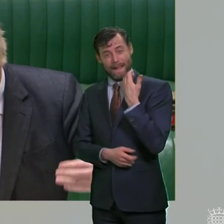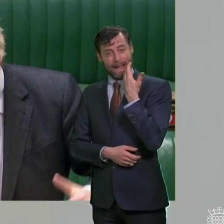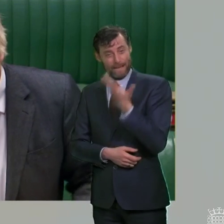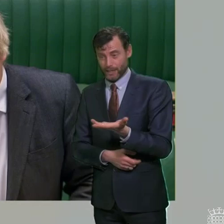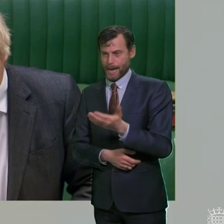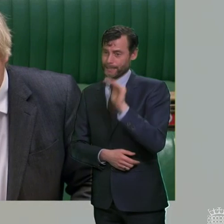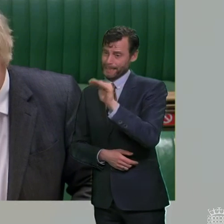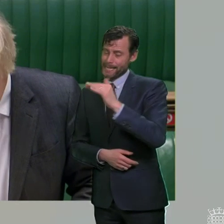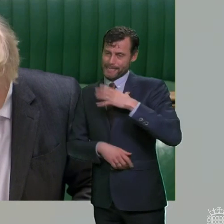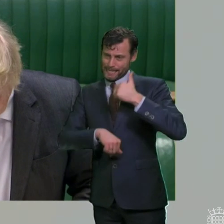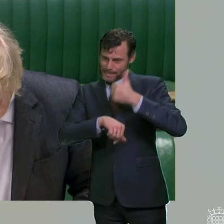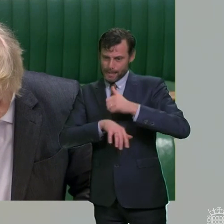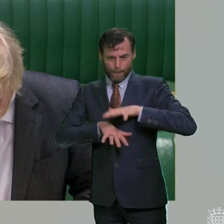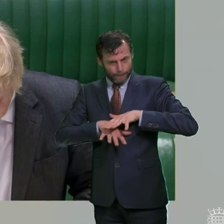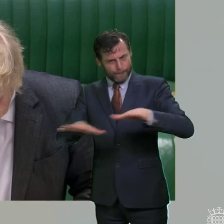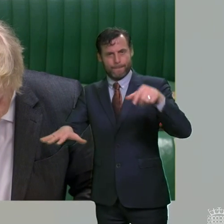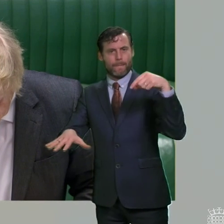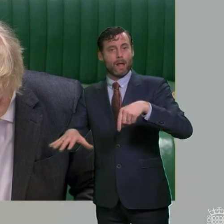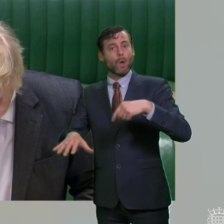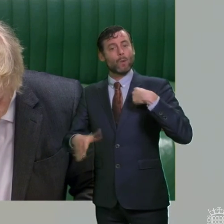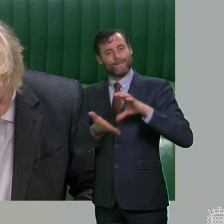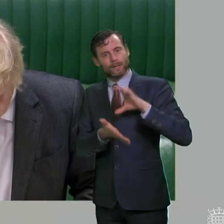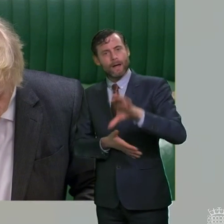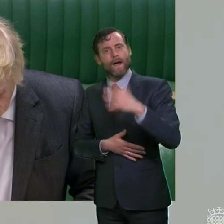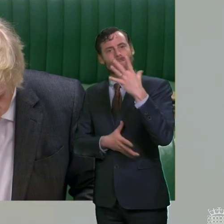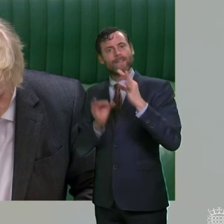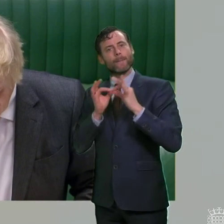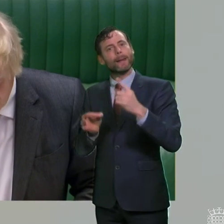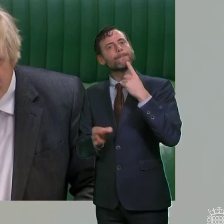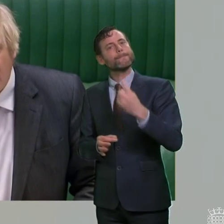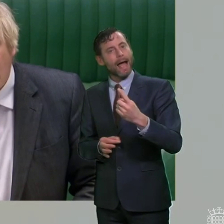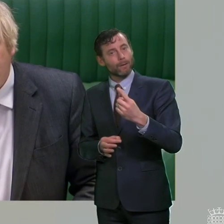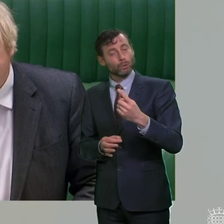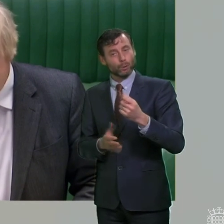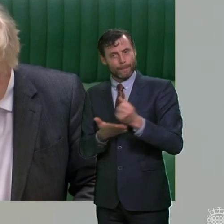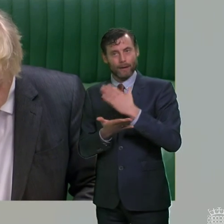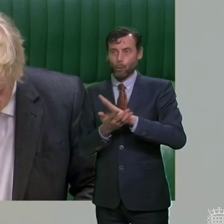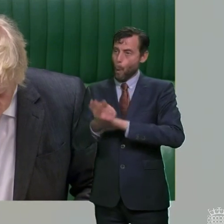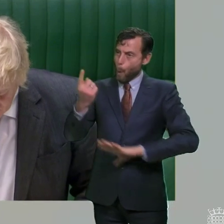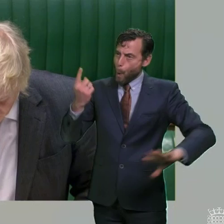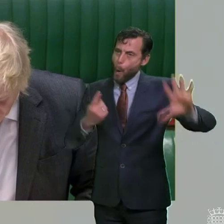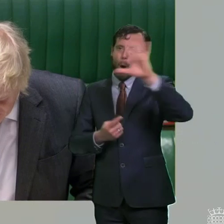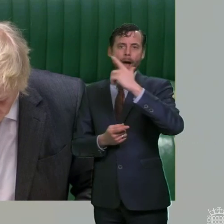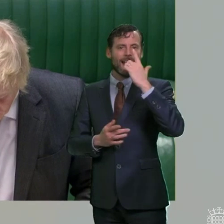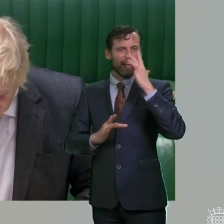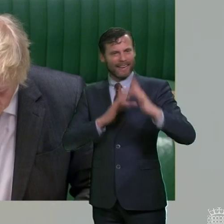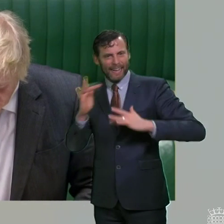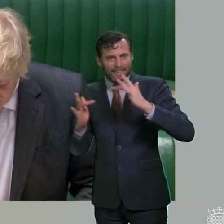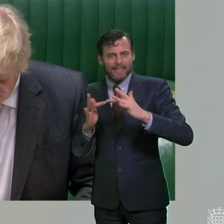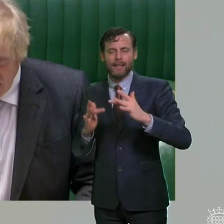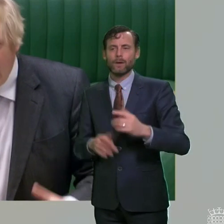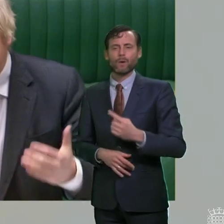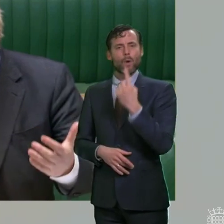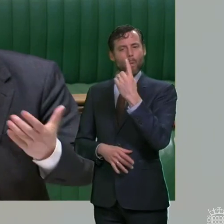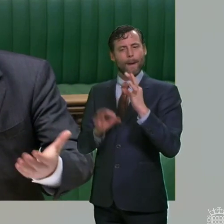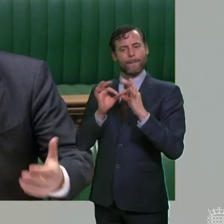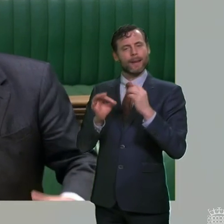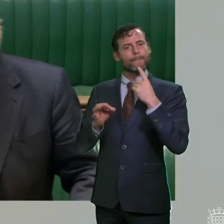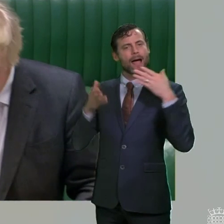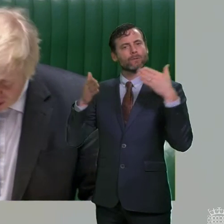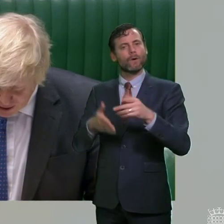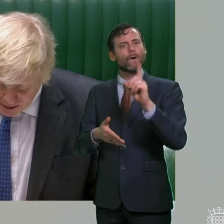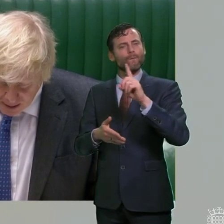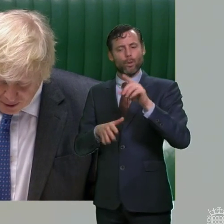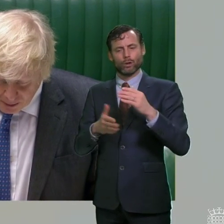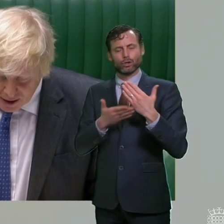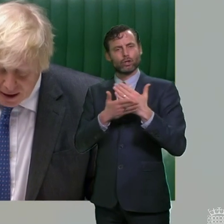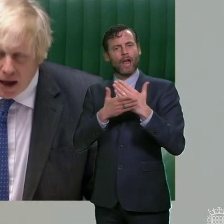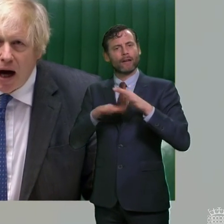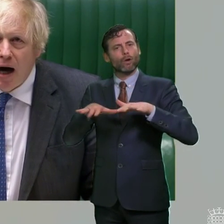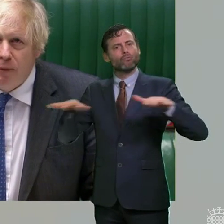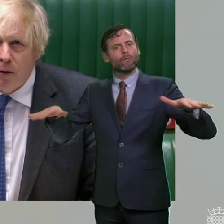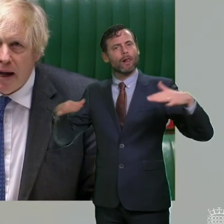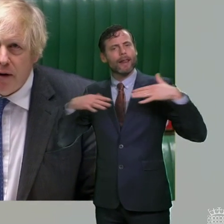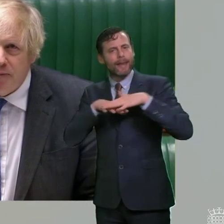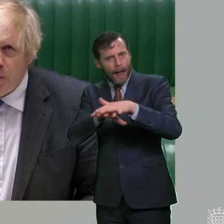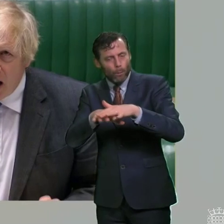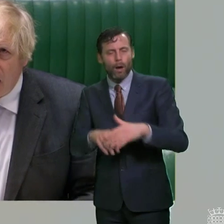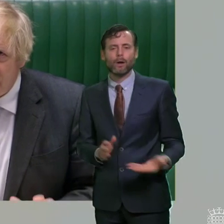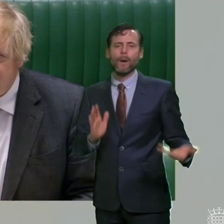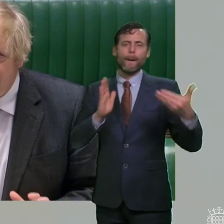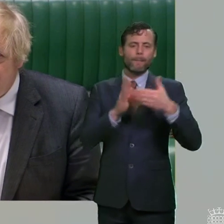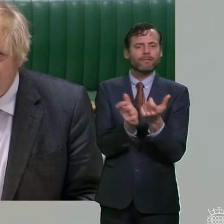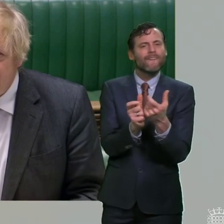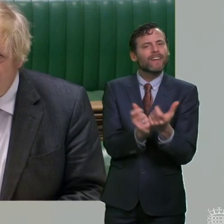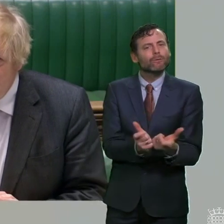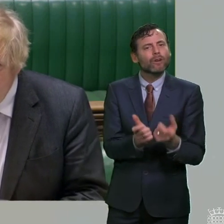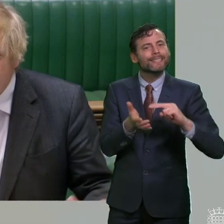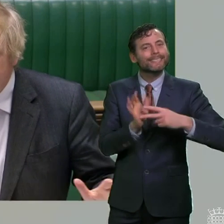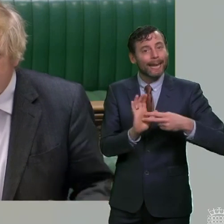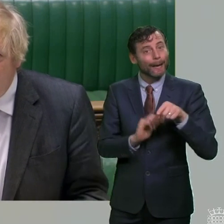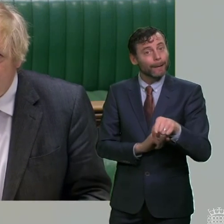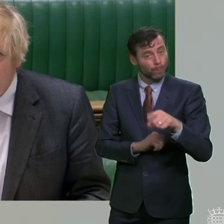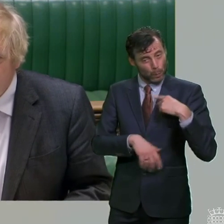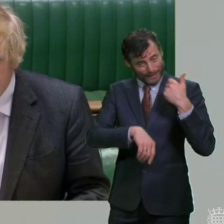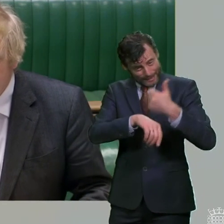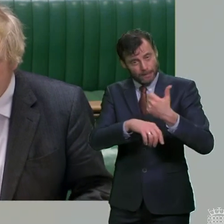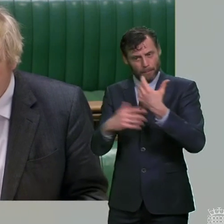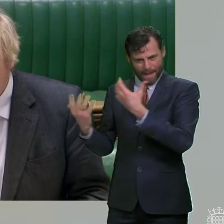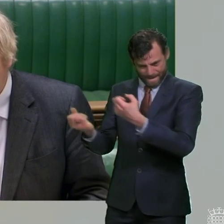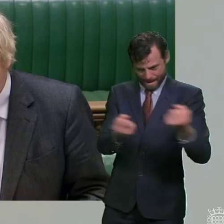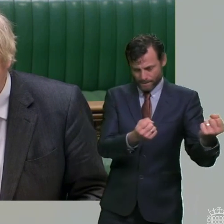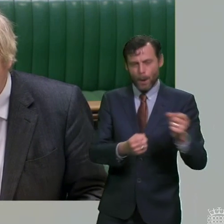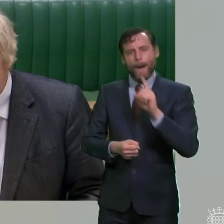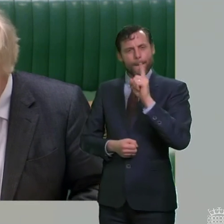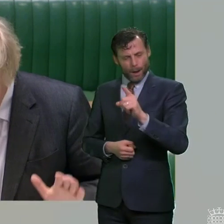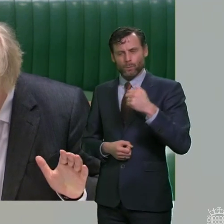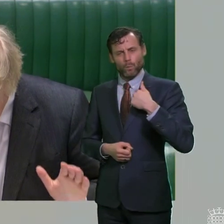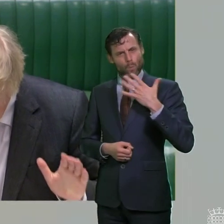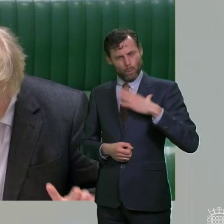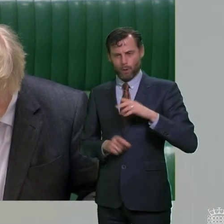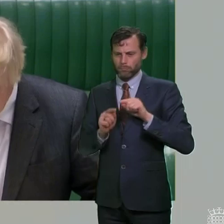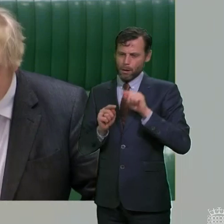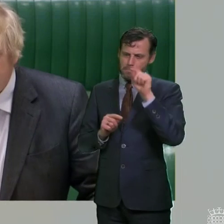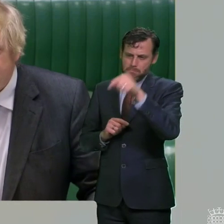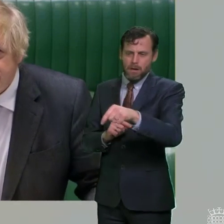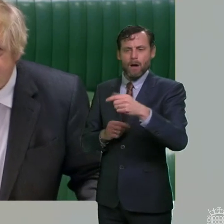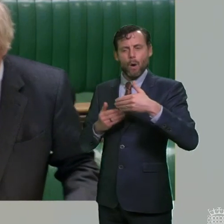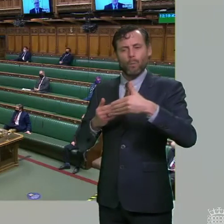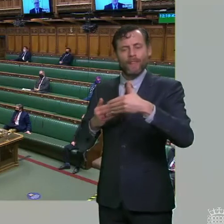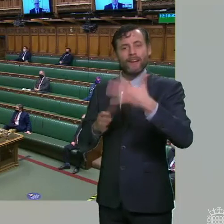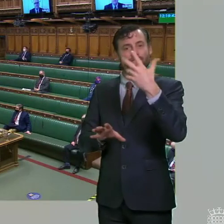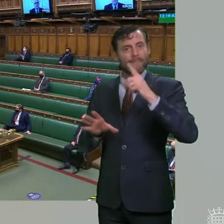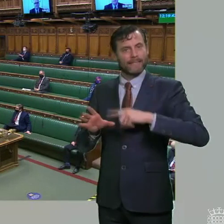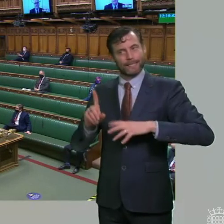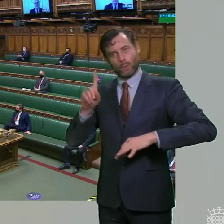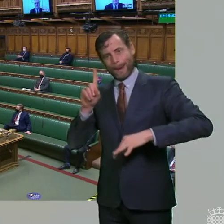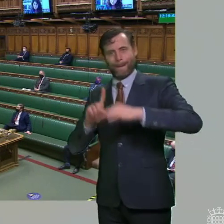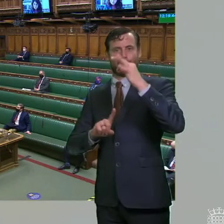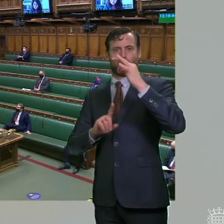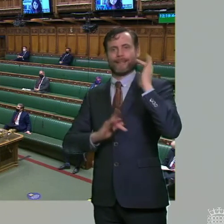We have committed about £5 billion to connect those areas, £1 billion for the shared rural network agreement and a voucher scheme to target predominantly rural areas, but we are intending to get everything we can possibly done in the next five years.